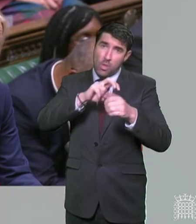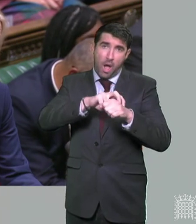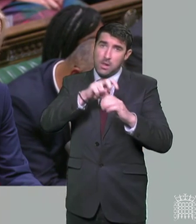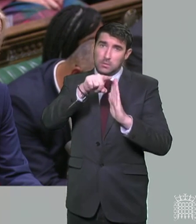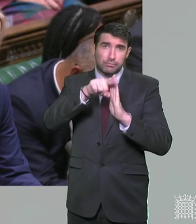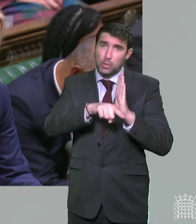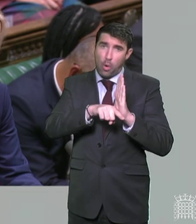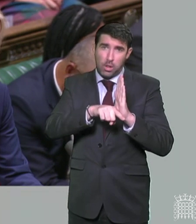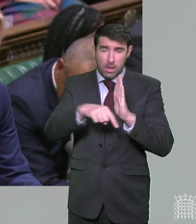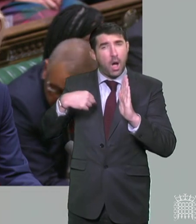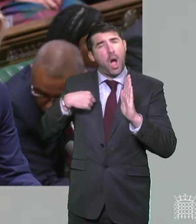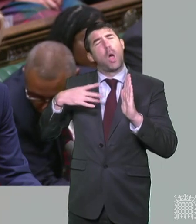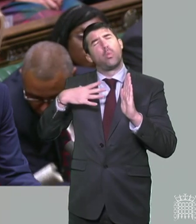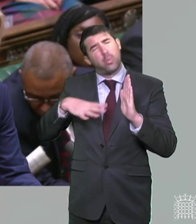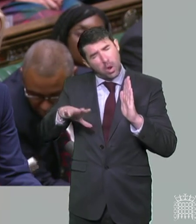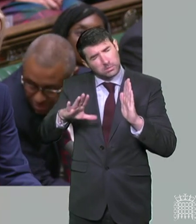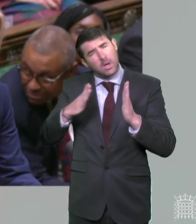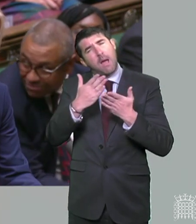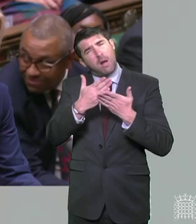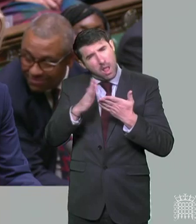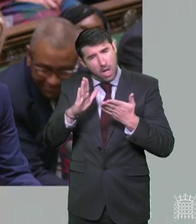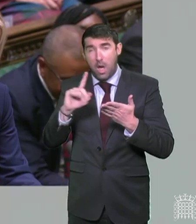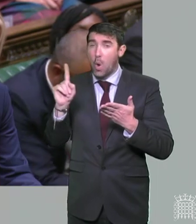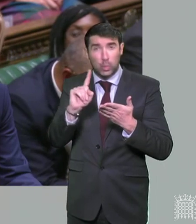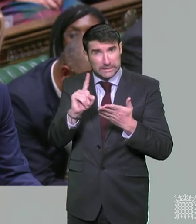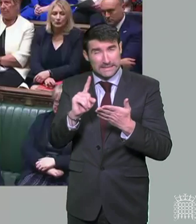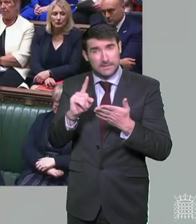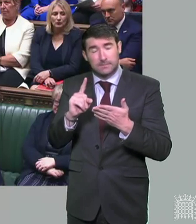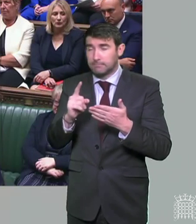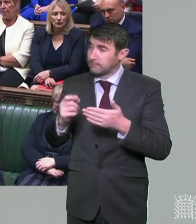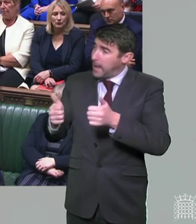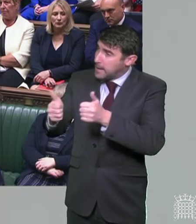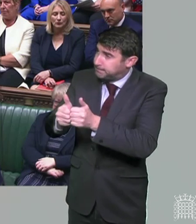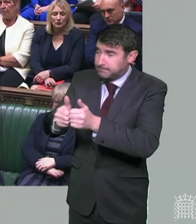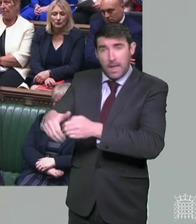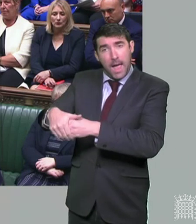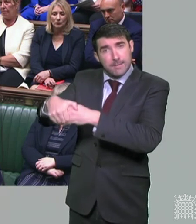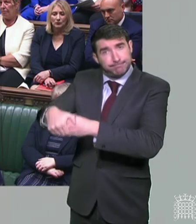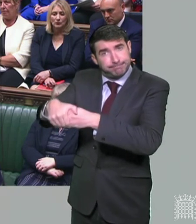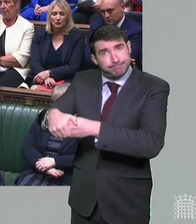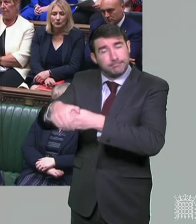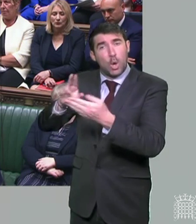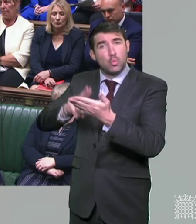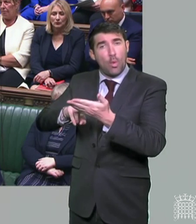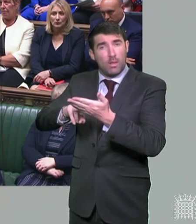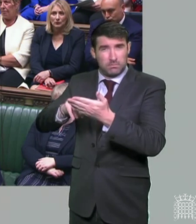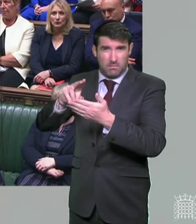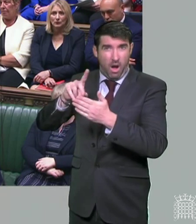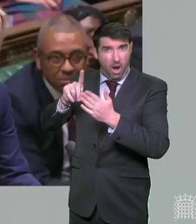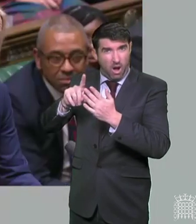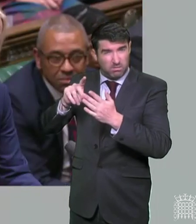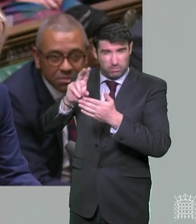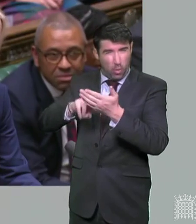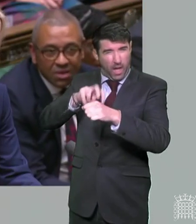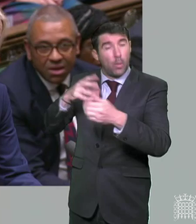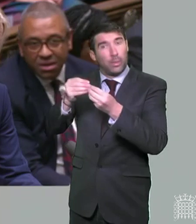My preference is for a negotiated solution, but it does have to deliver all the things that we set out in the Northern Ireland Protocol Bill.